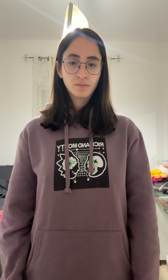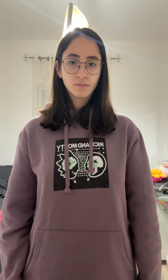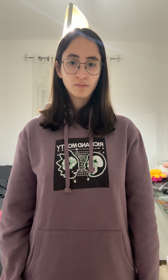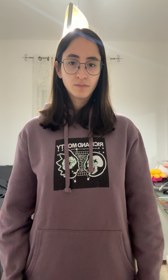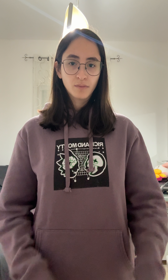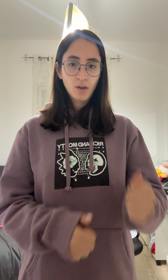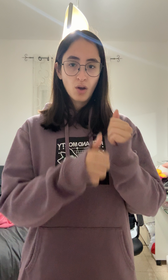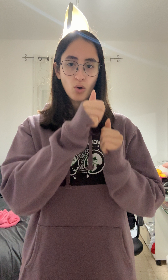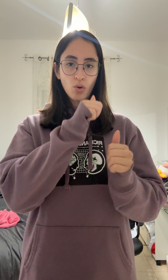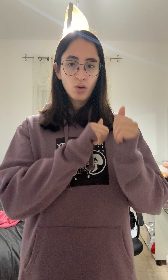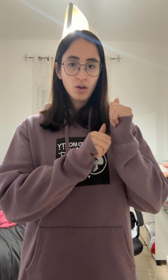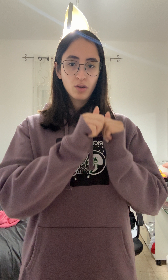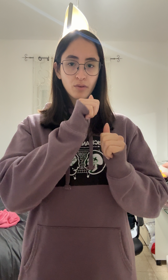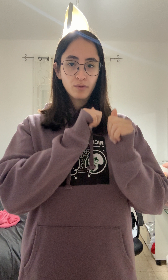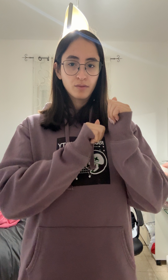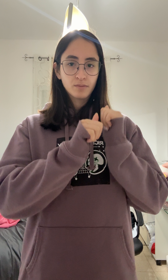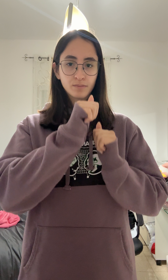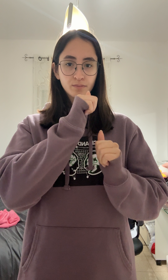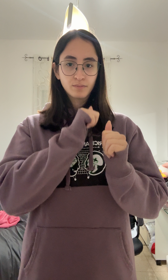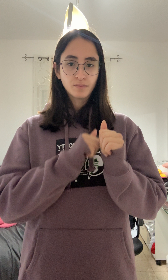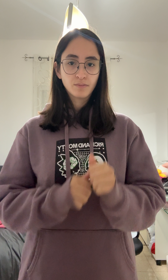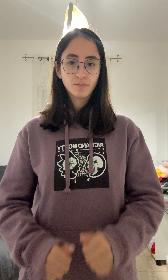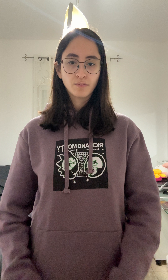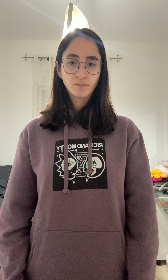כאב